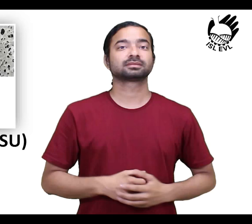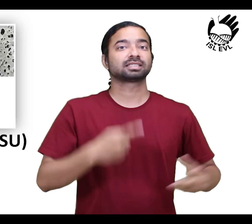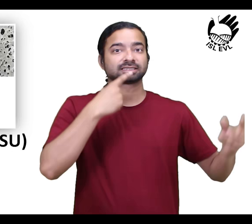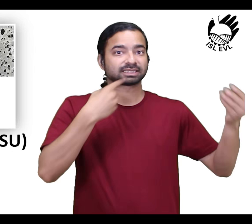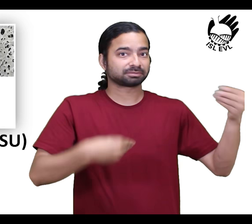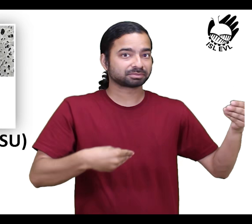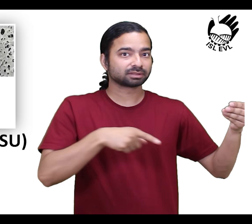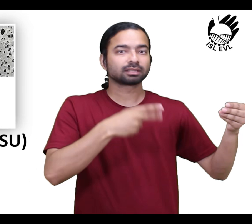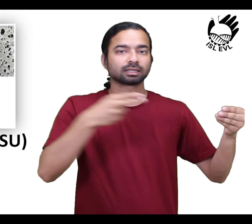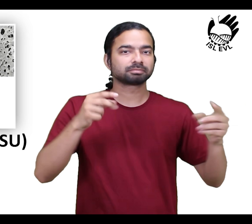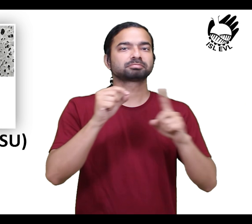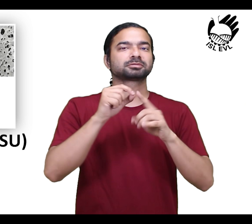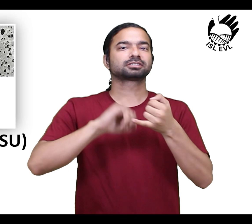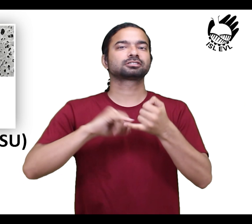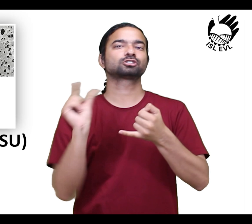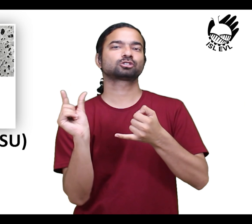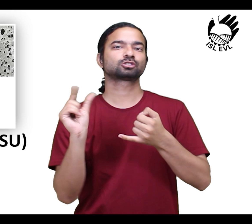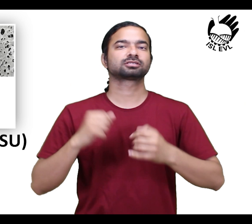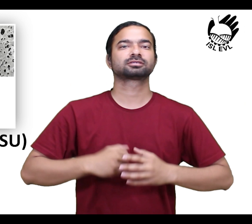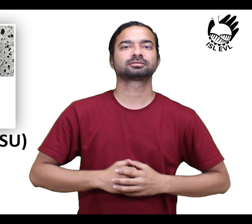Polysulfone PSU